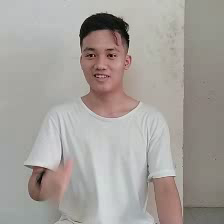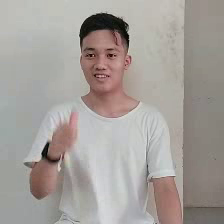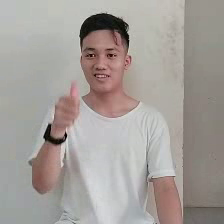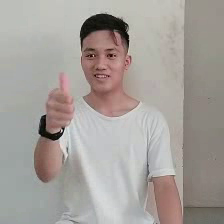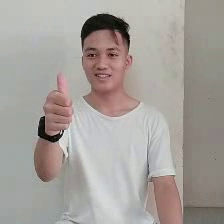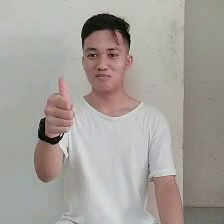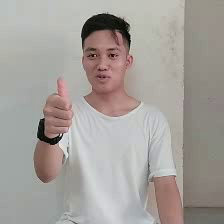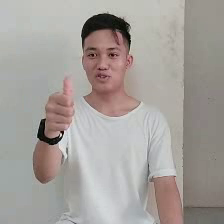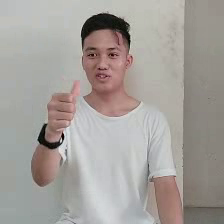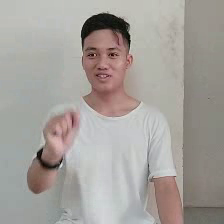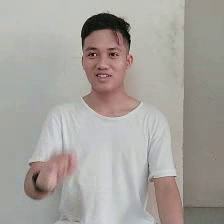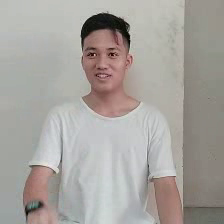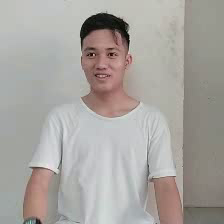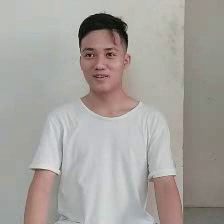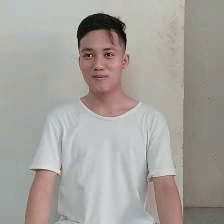Thích